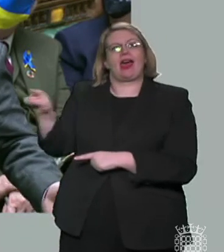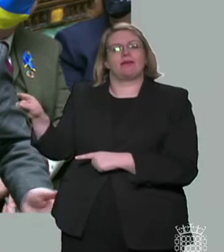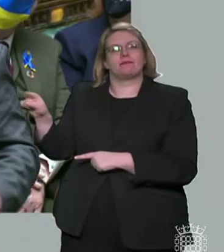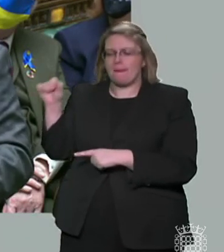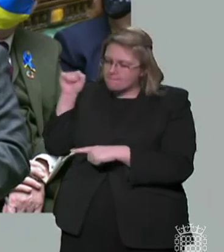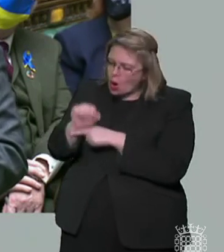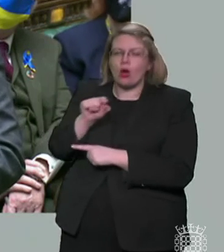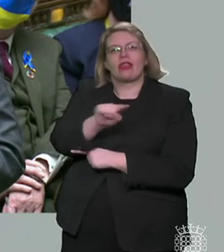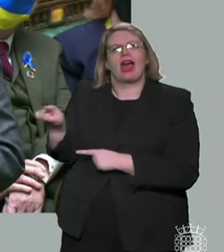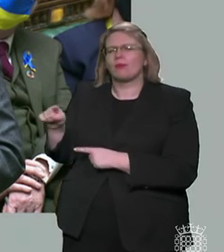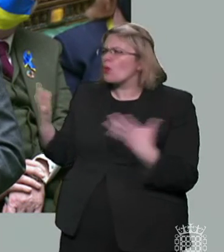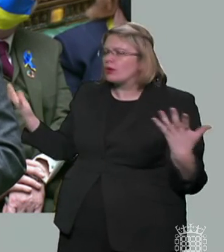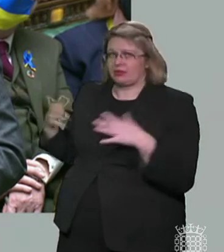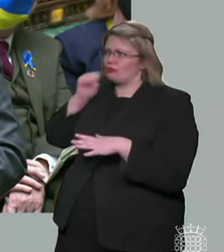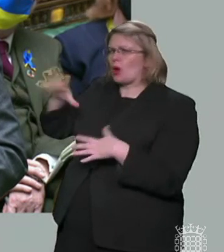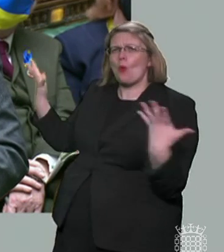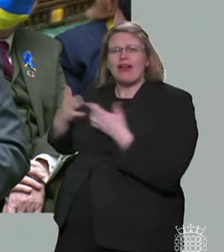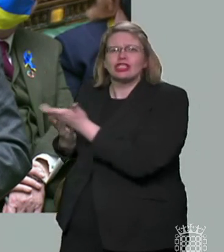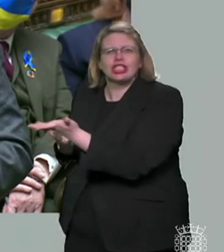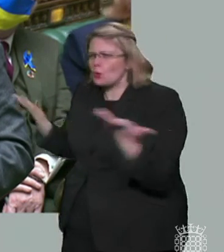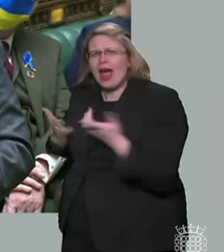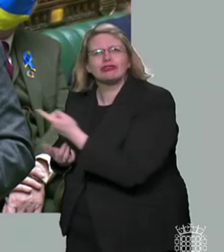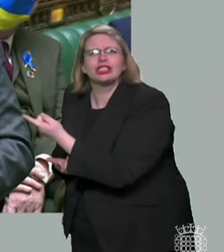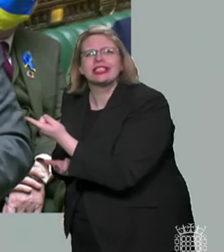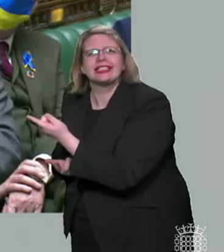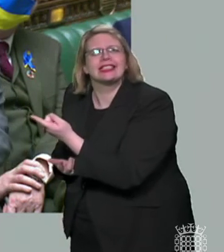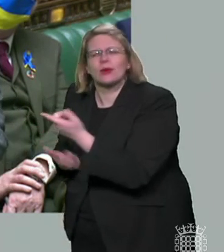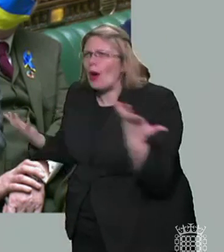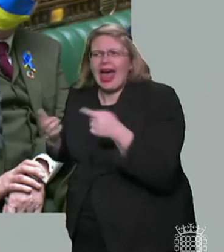That is not just incompetence; this is ideology.